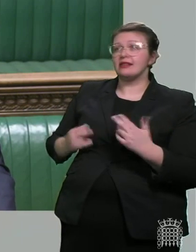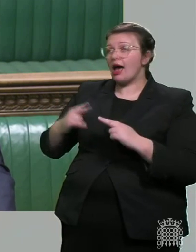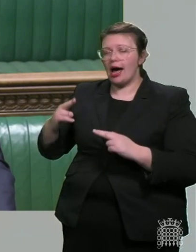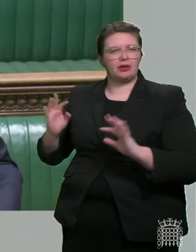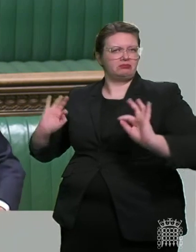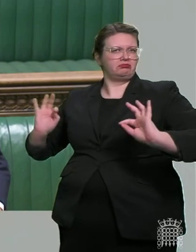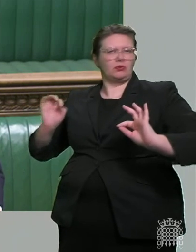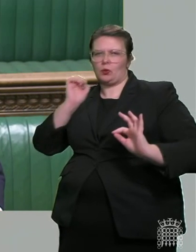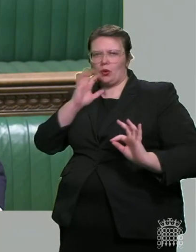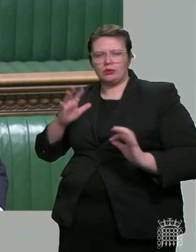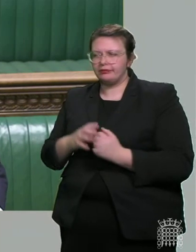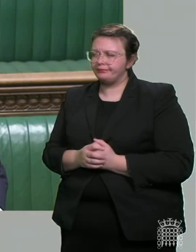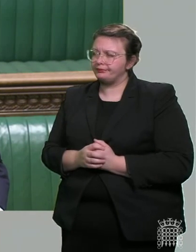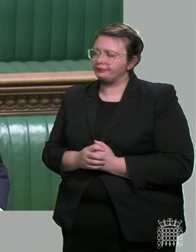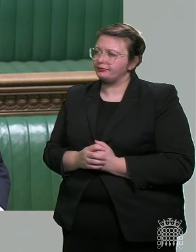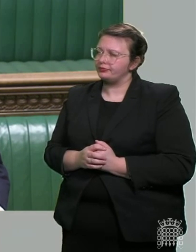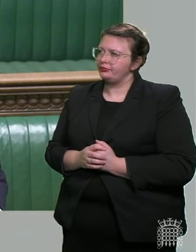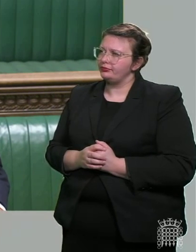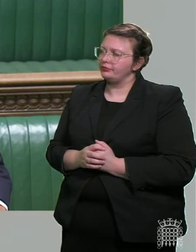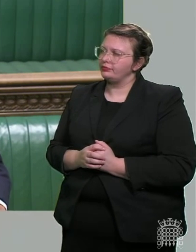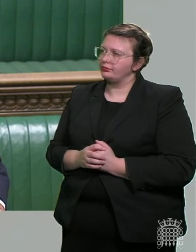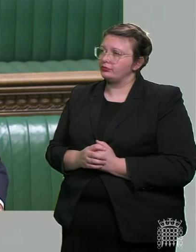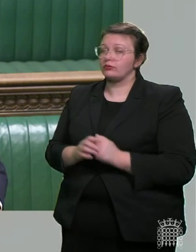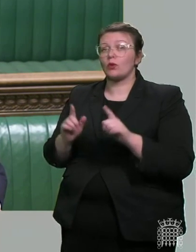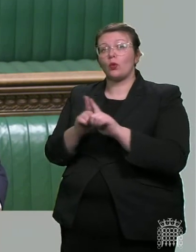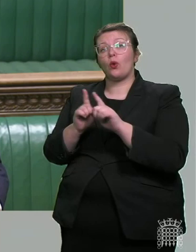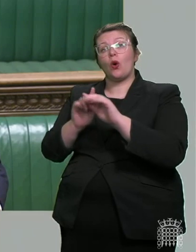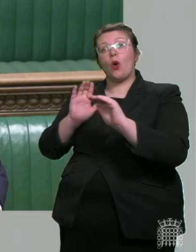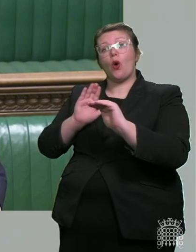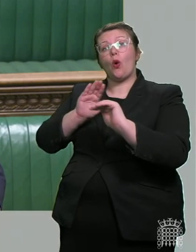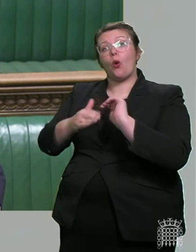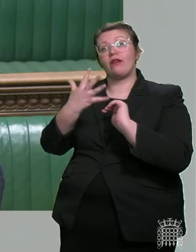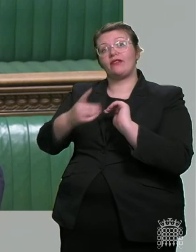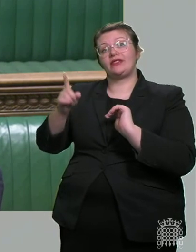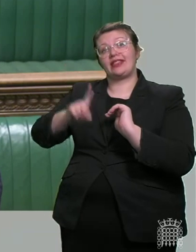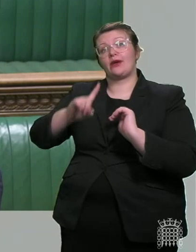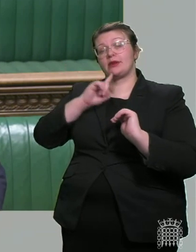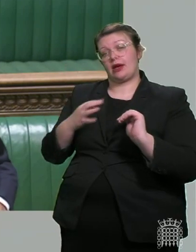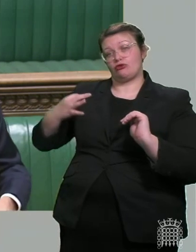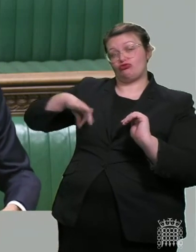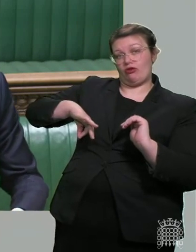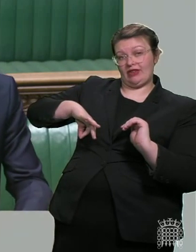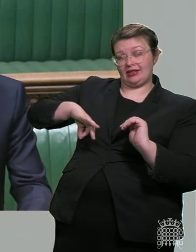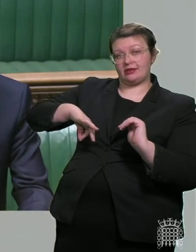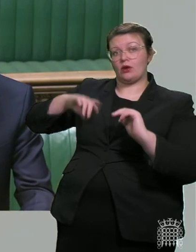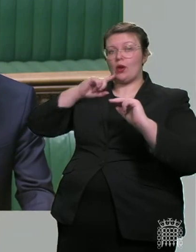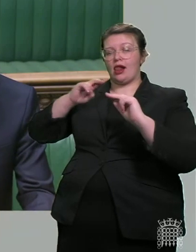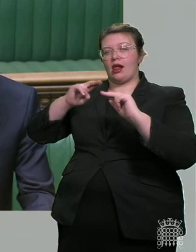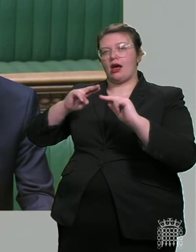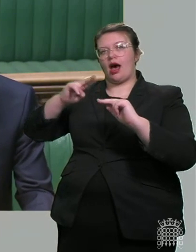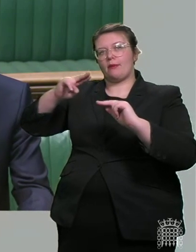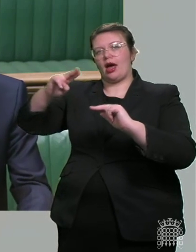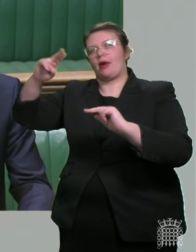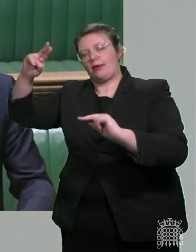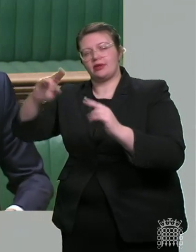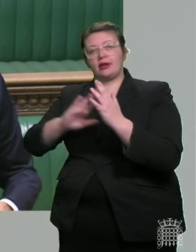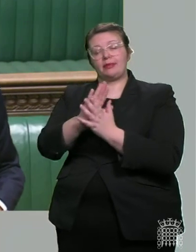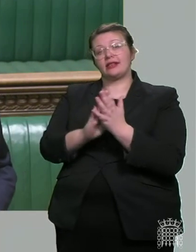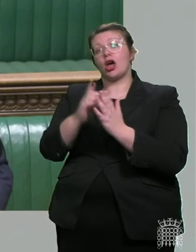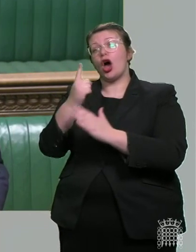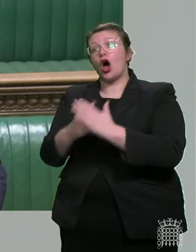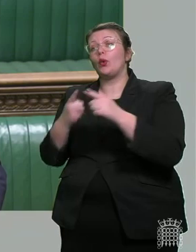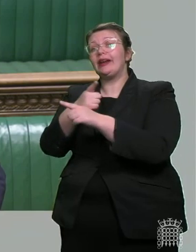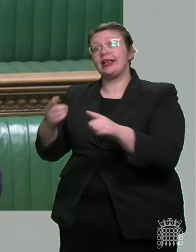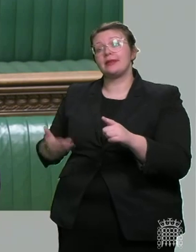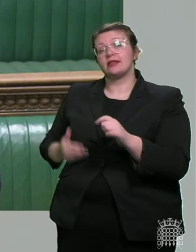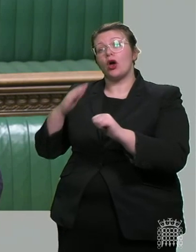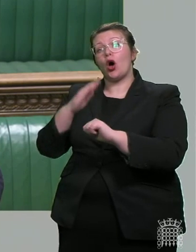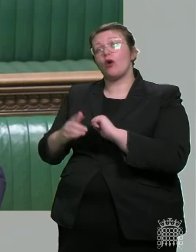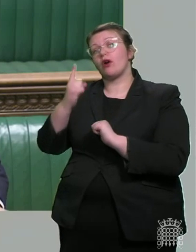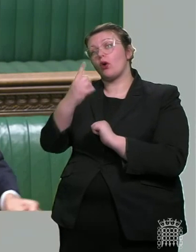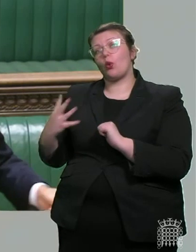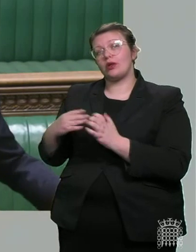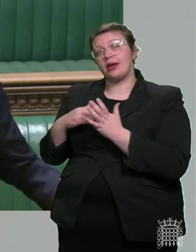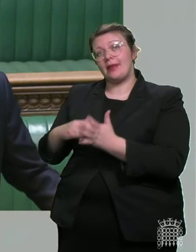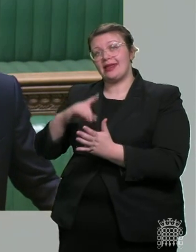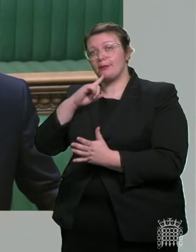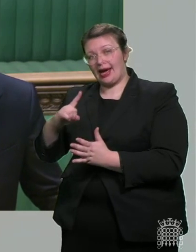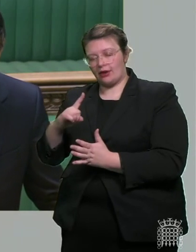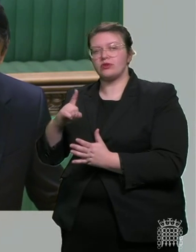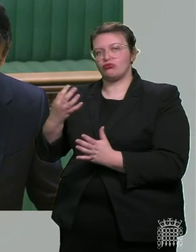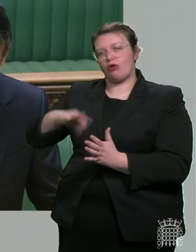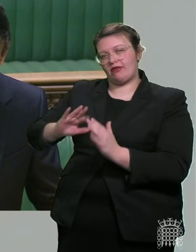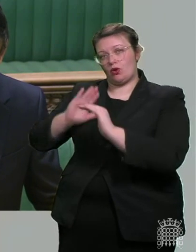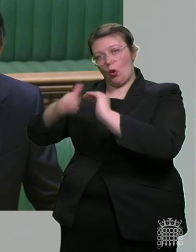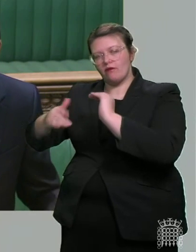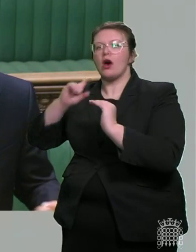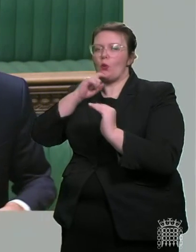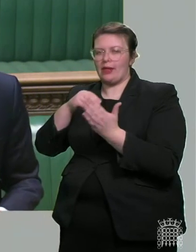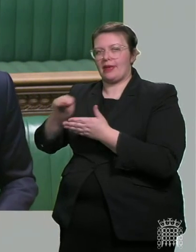And thirdly, we will introduce a taper above £50,000 so that only businesses with profits of £250,000 or greater will be taxed at the full 25% rate.